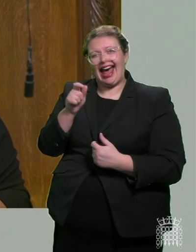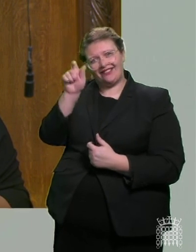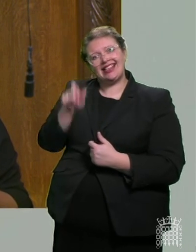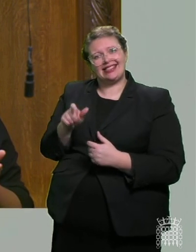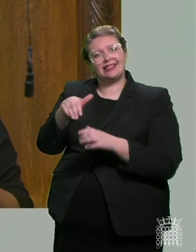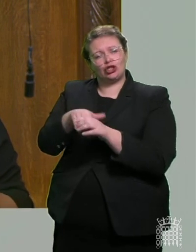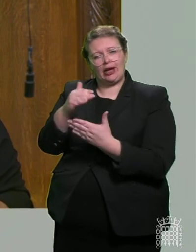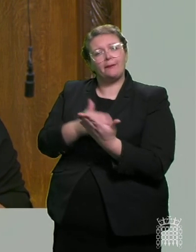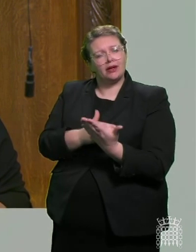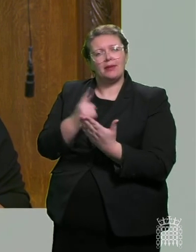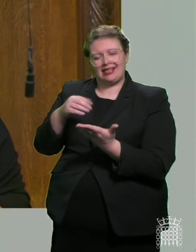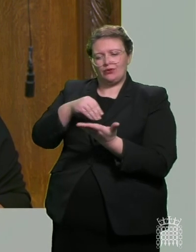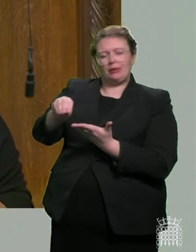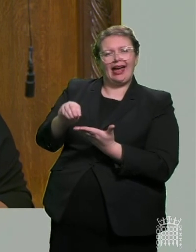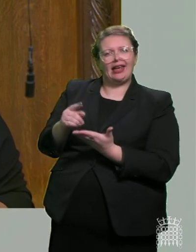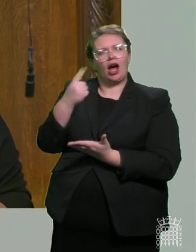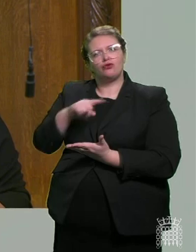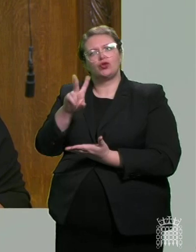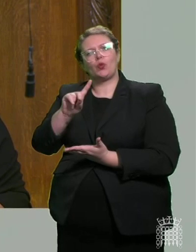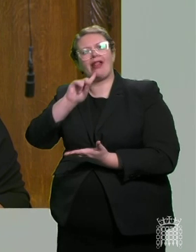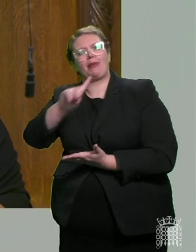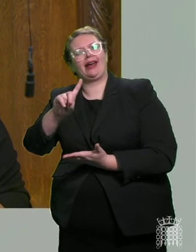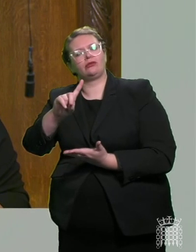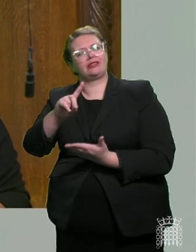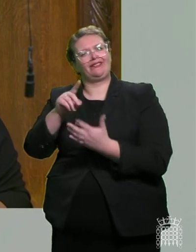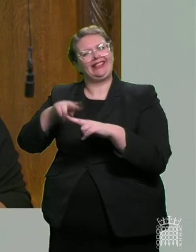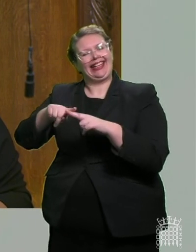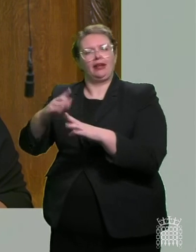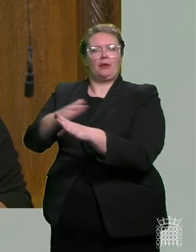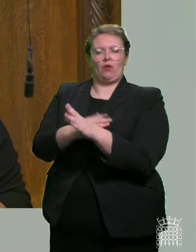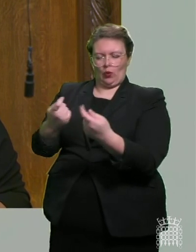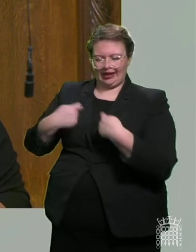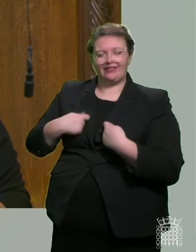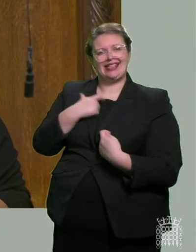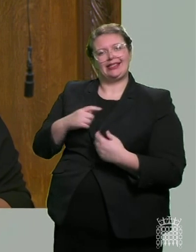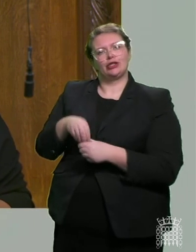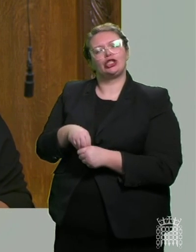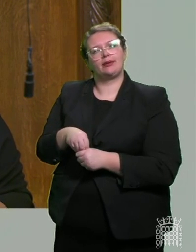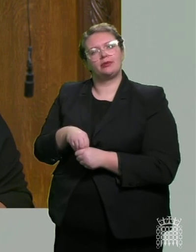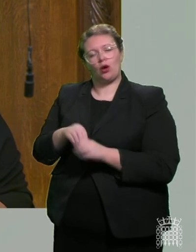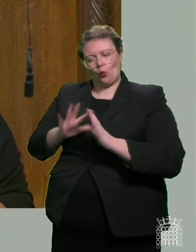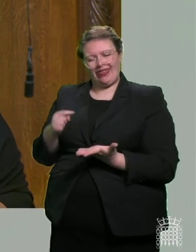Without citizenship, they face barriers to university, work, healthcare, renting a home or opening a bank account.